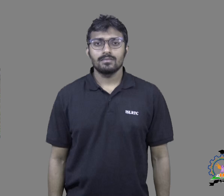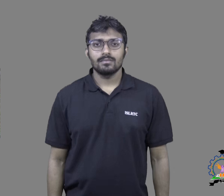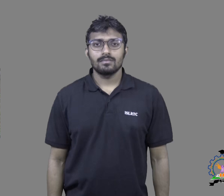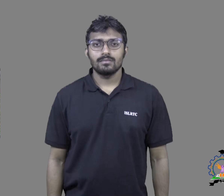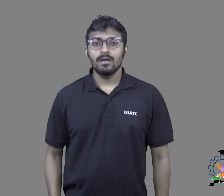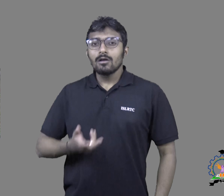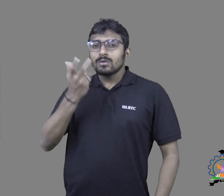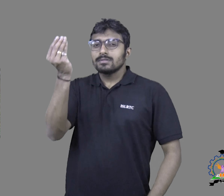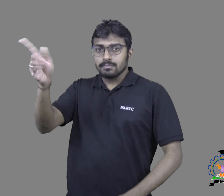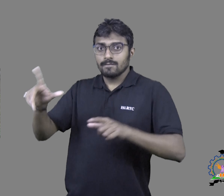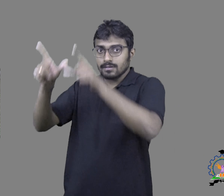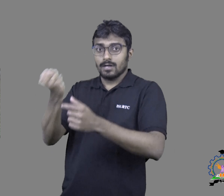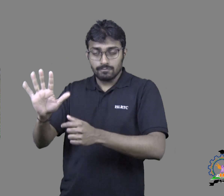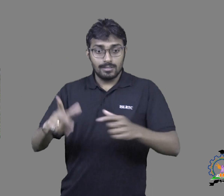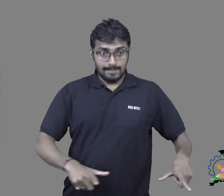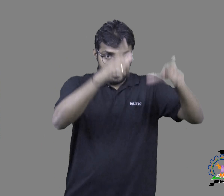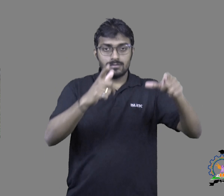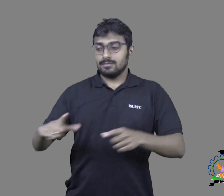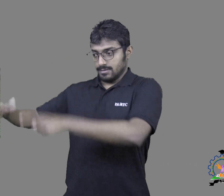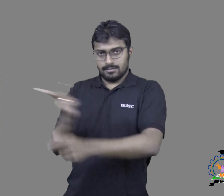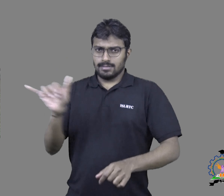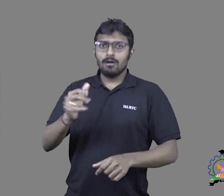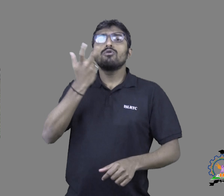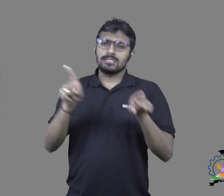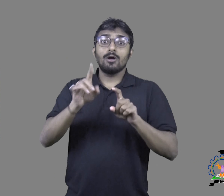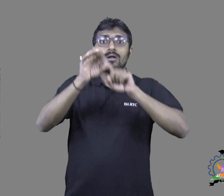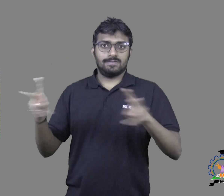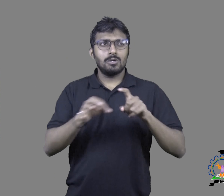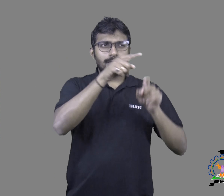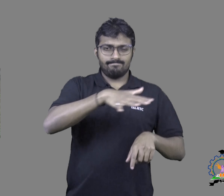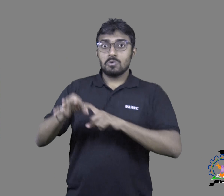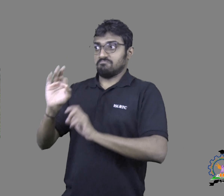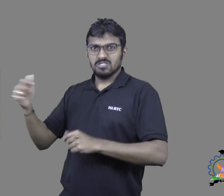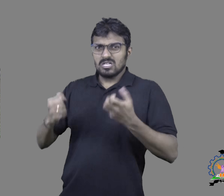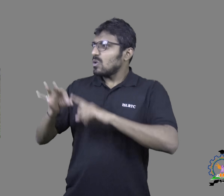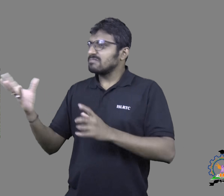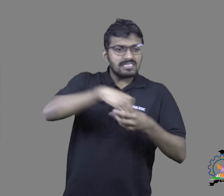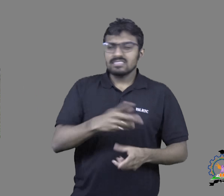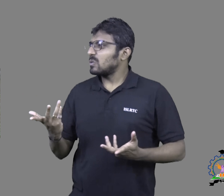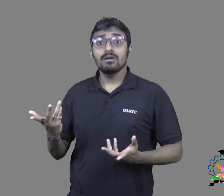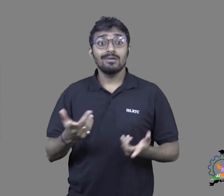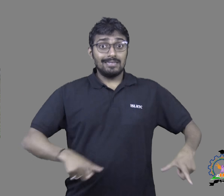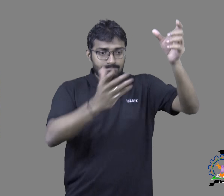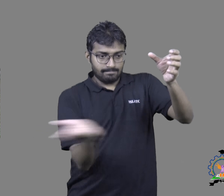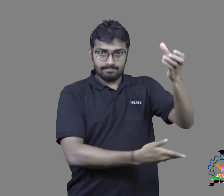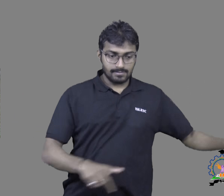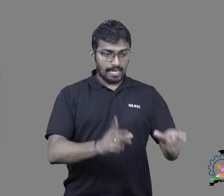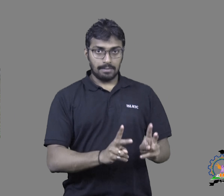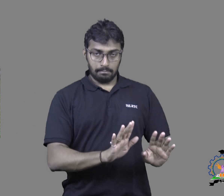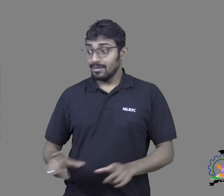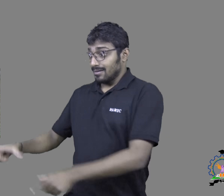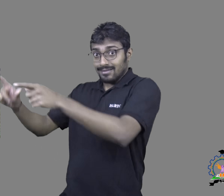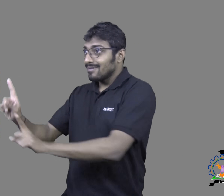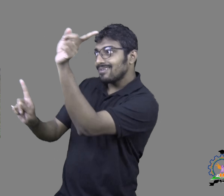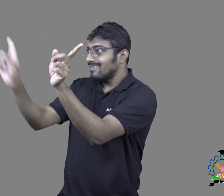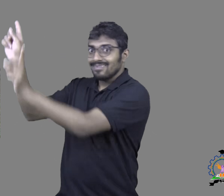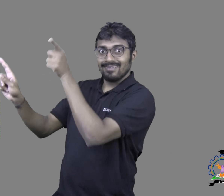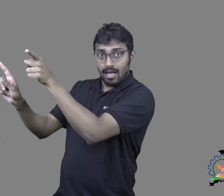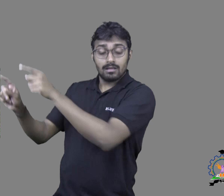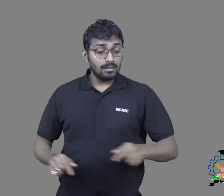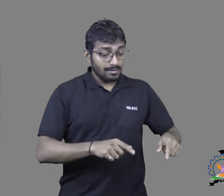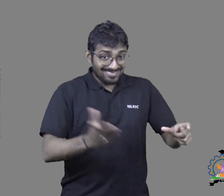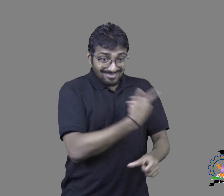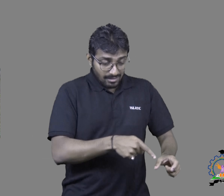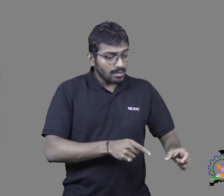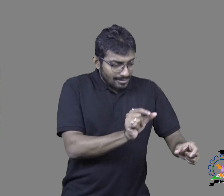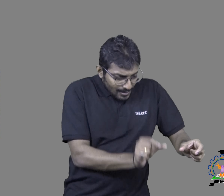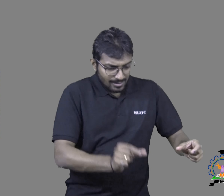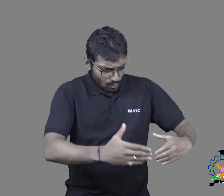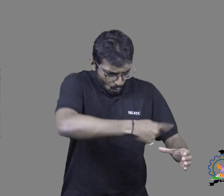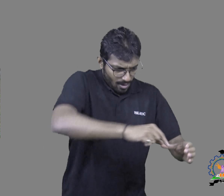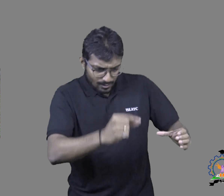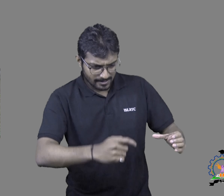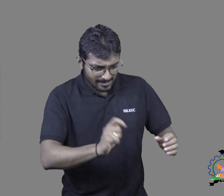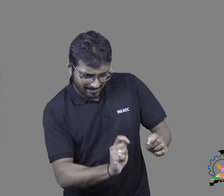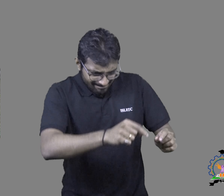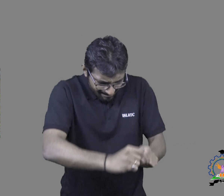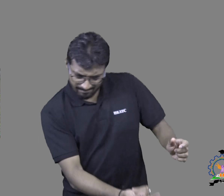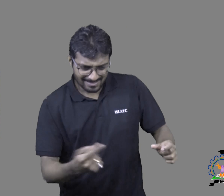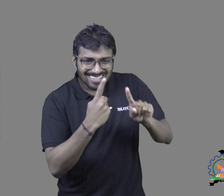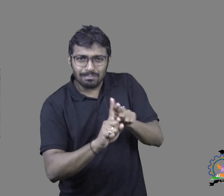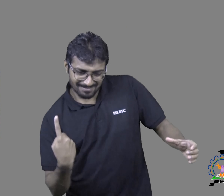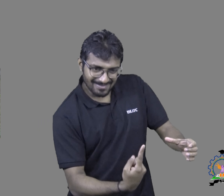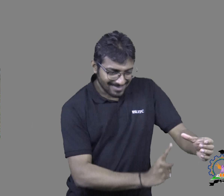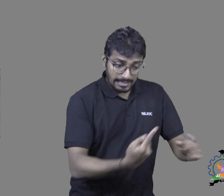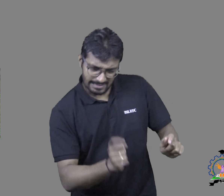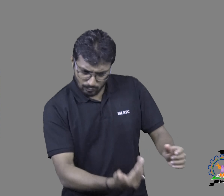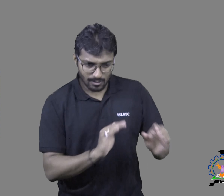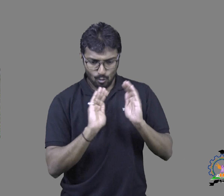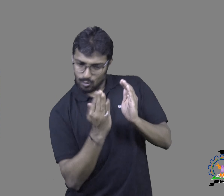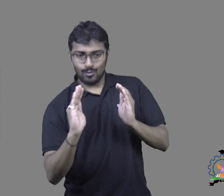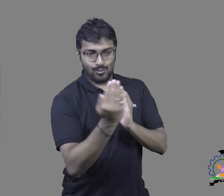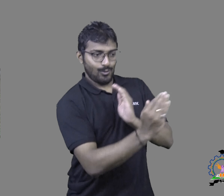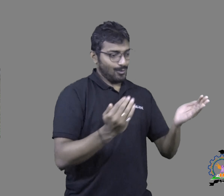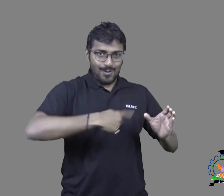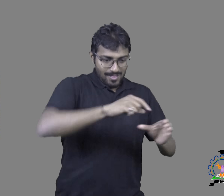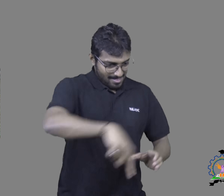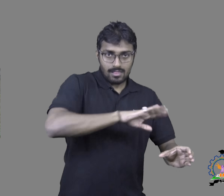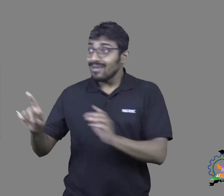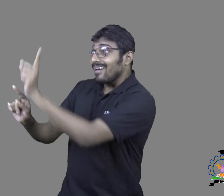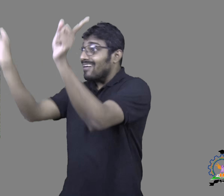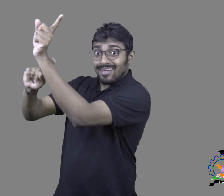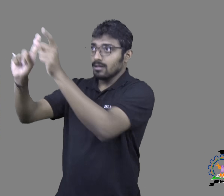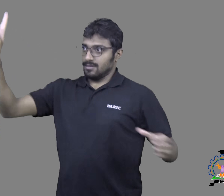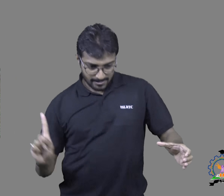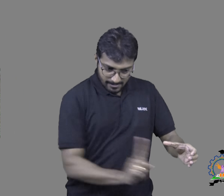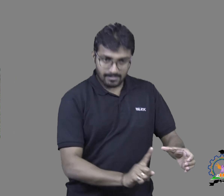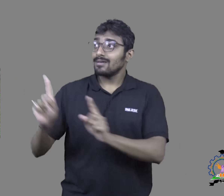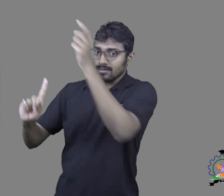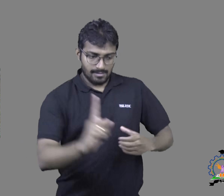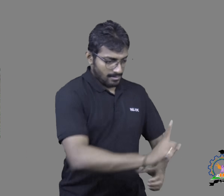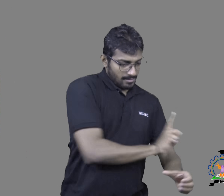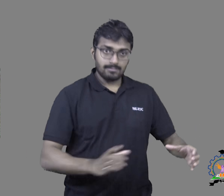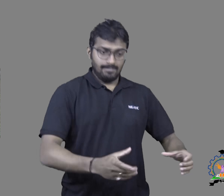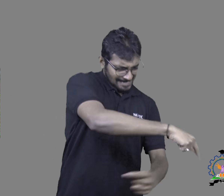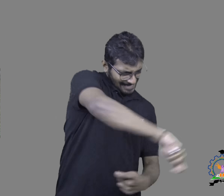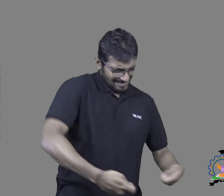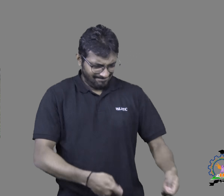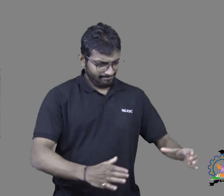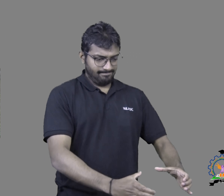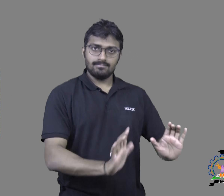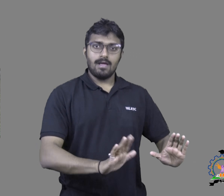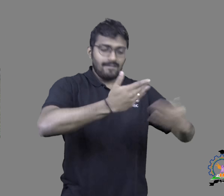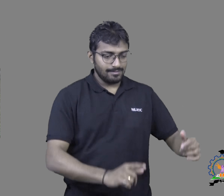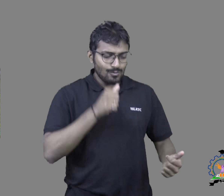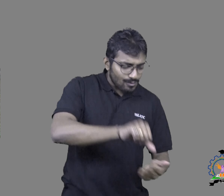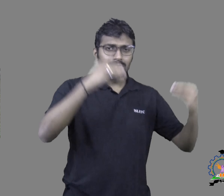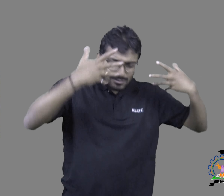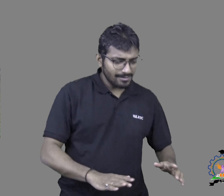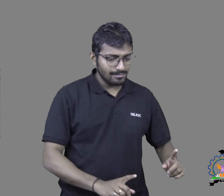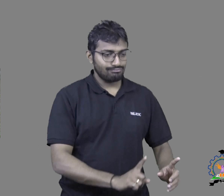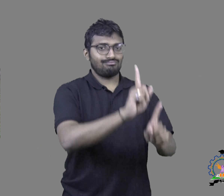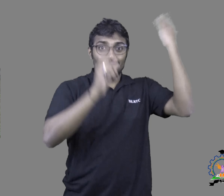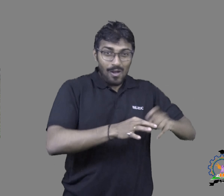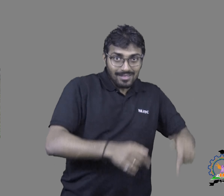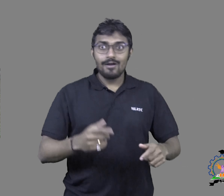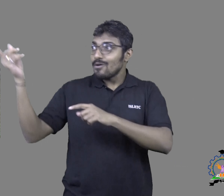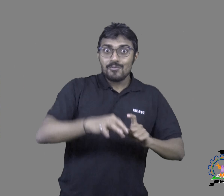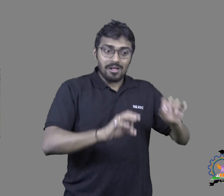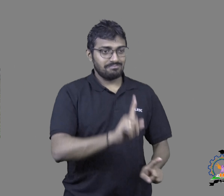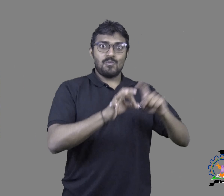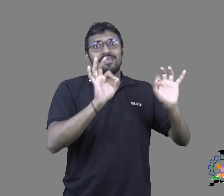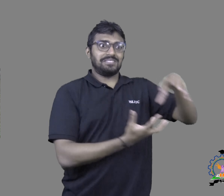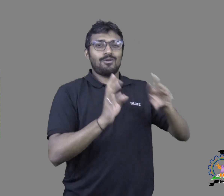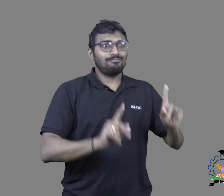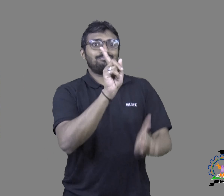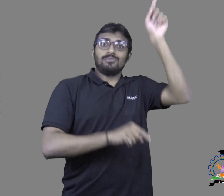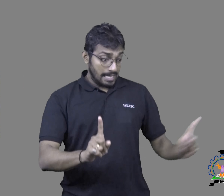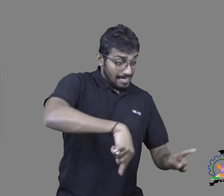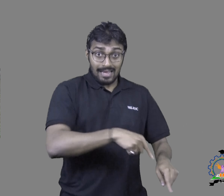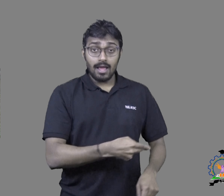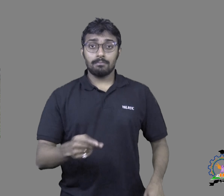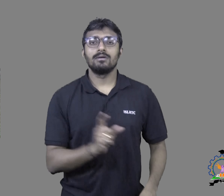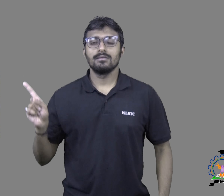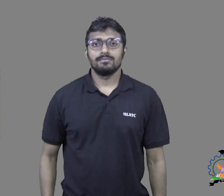Top Grafting